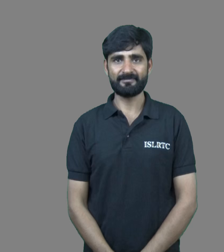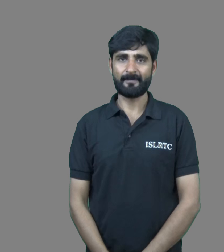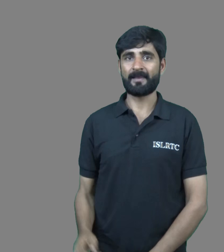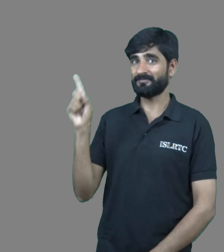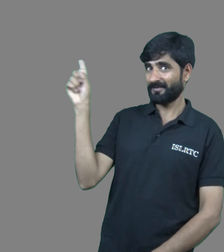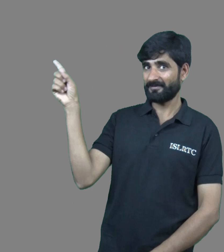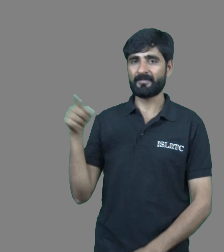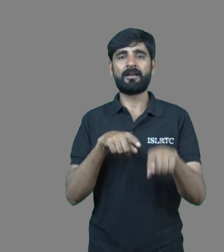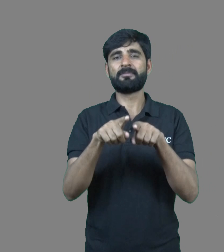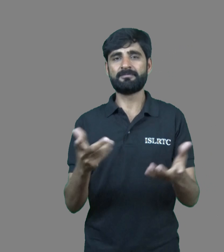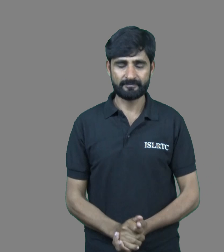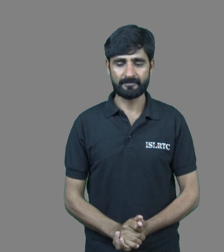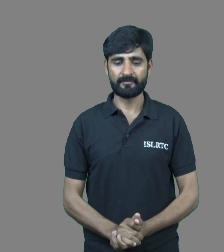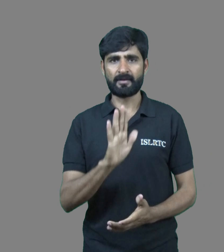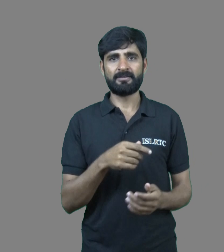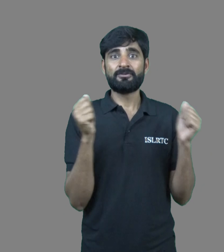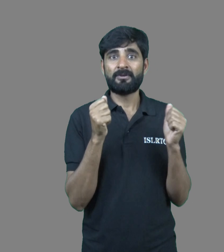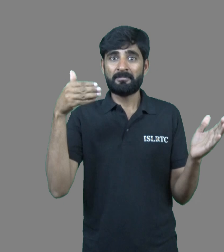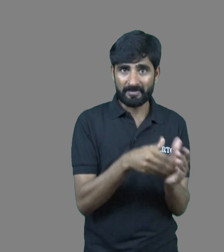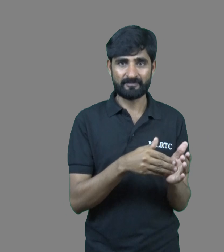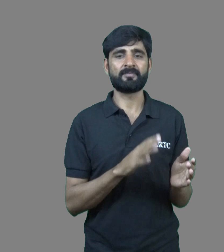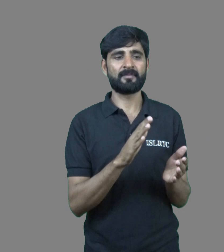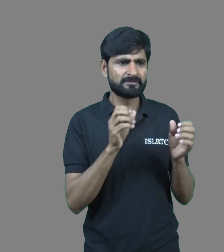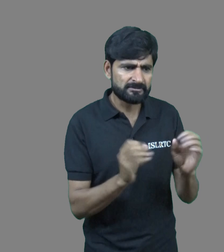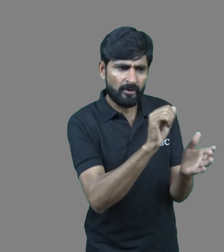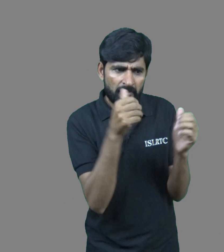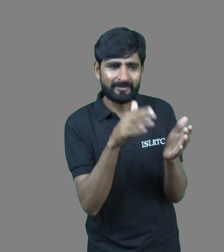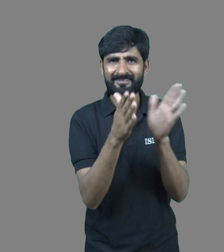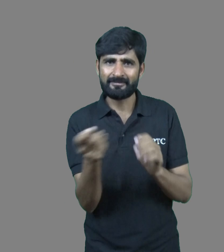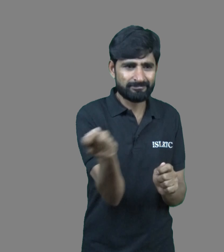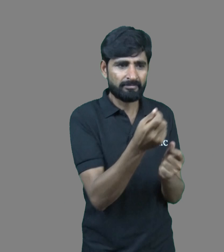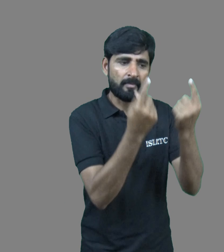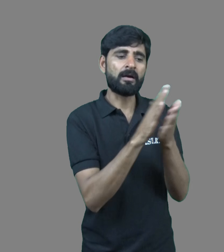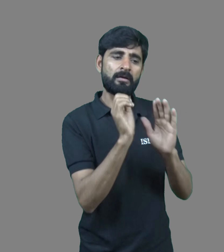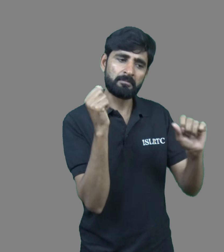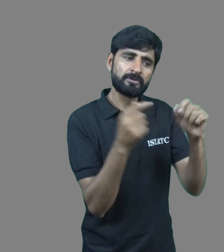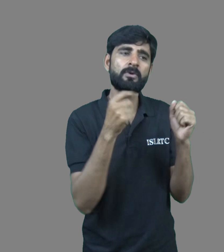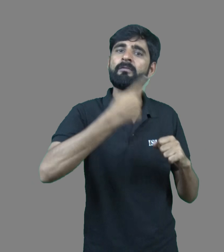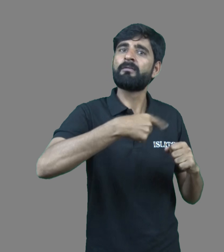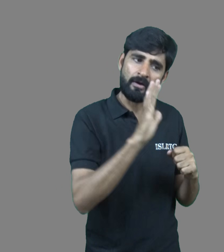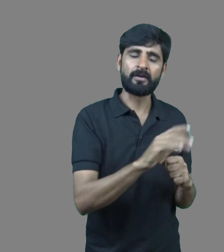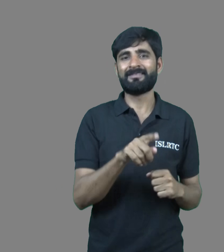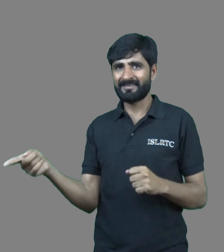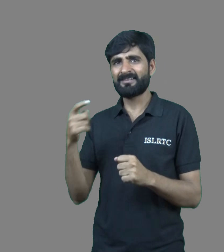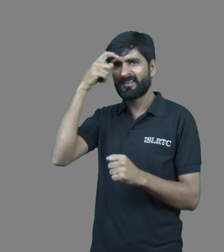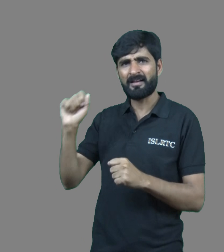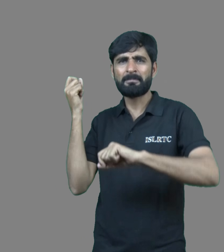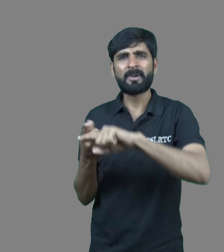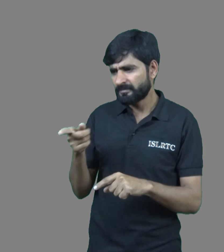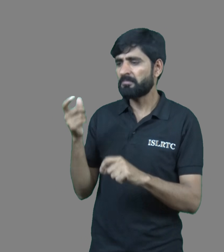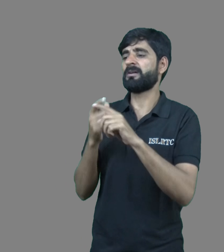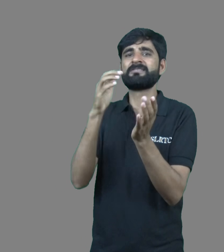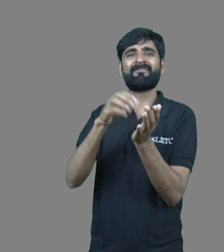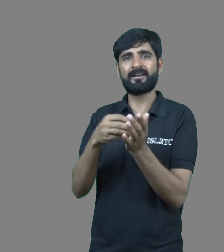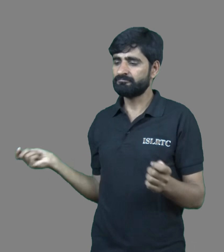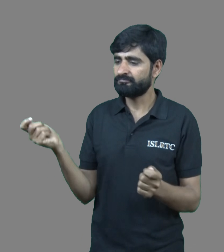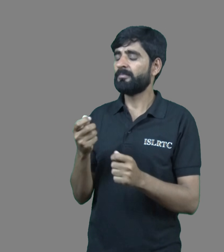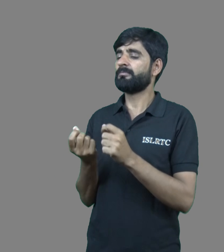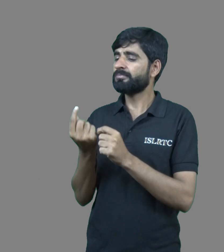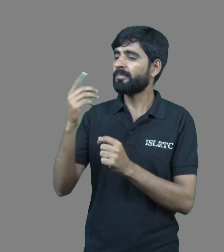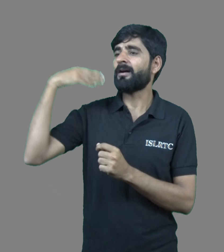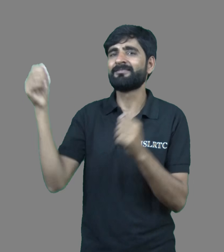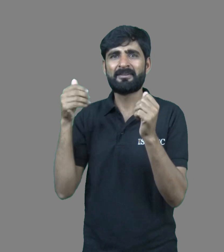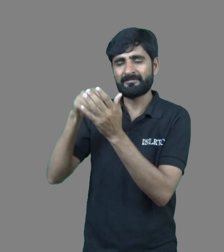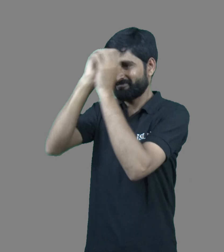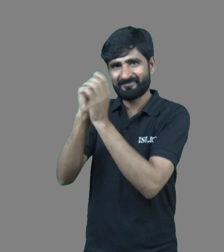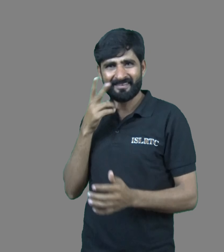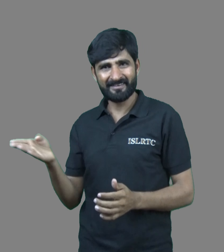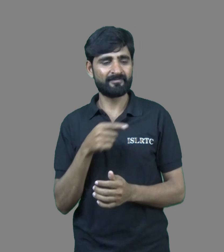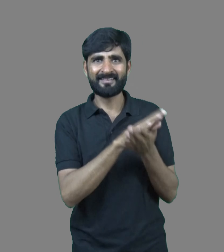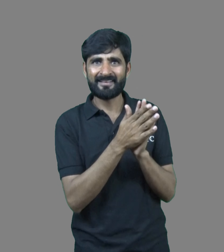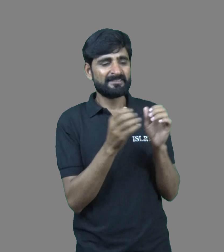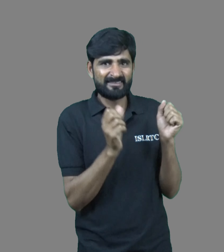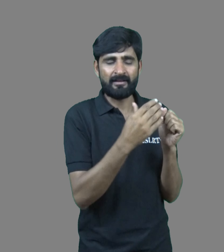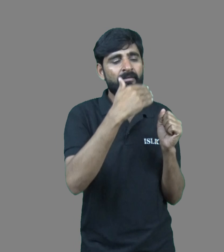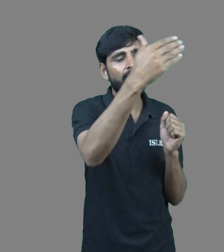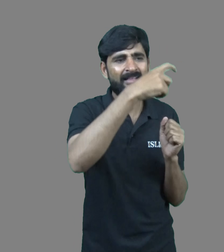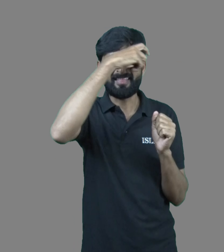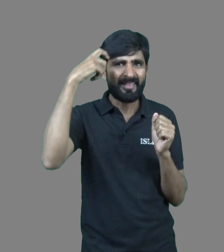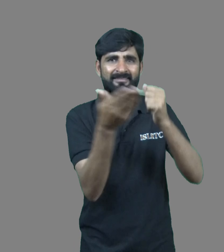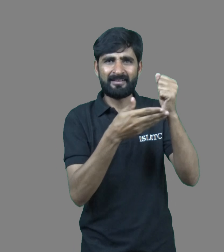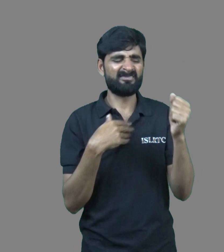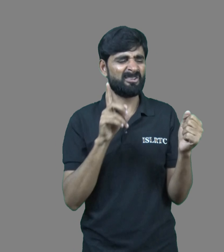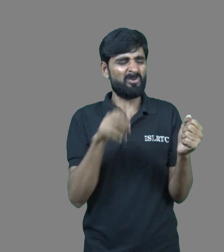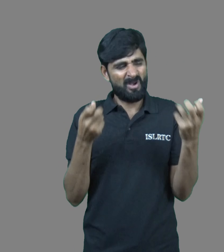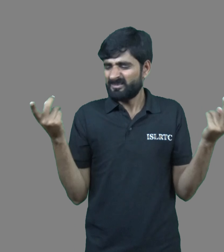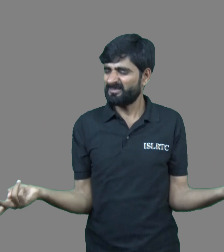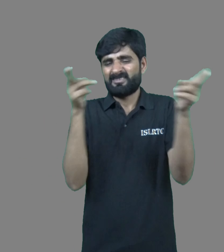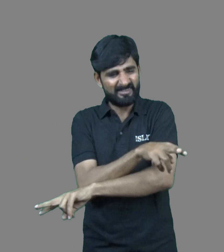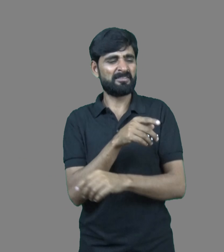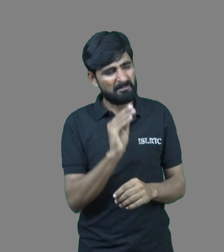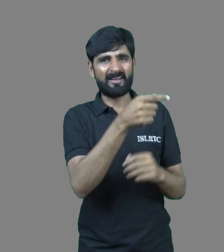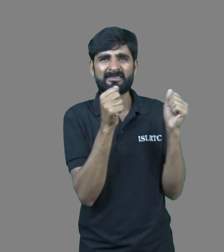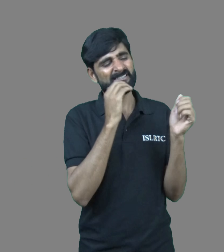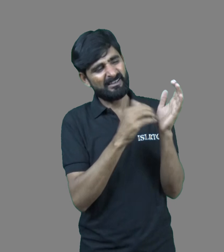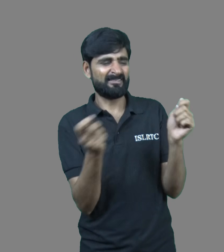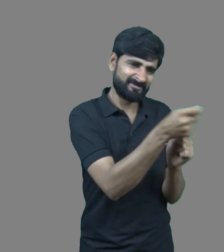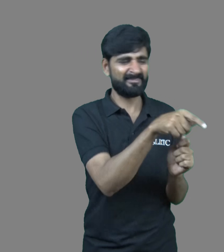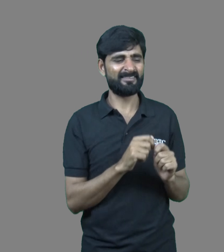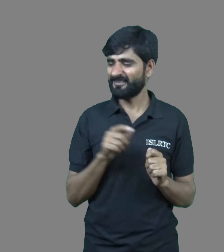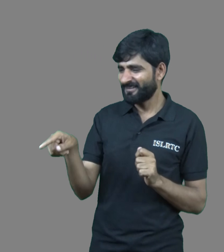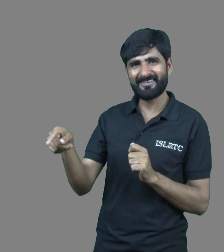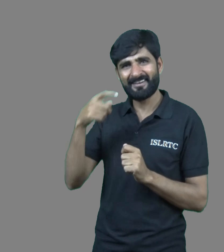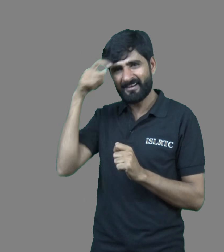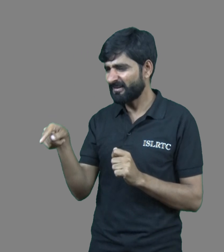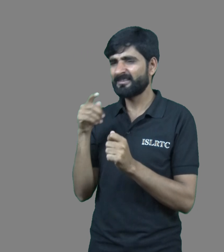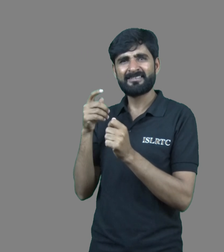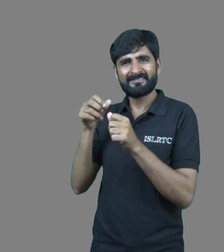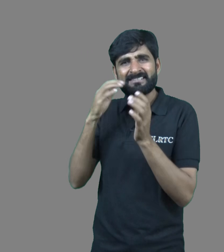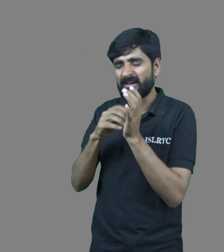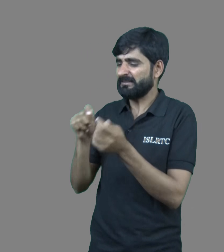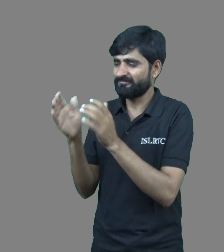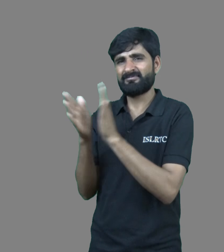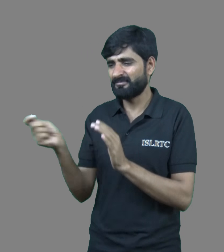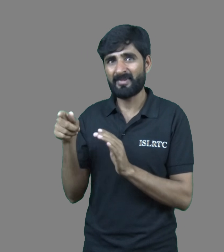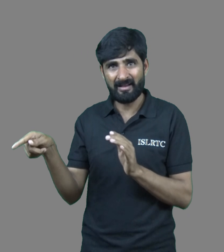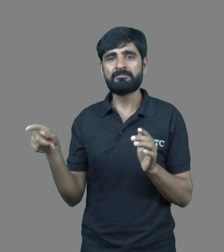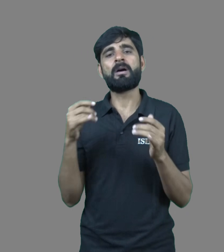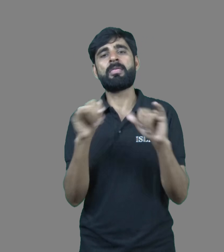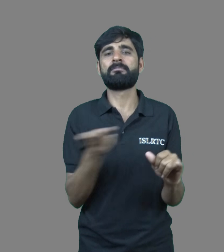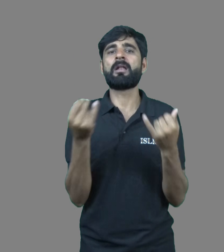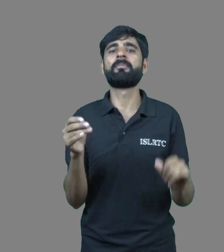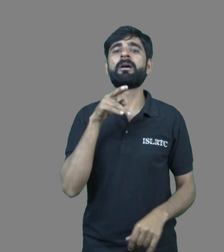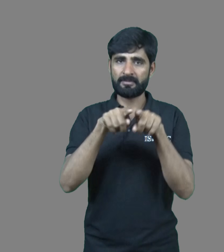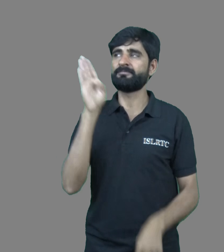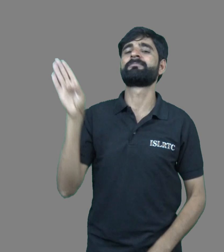Classification of Crops